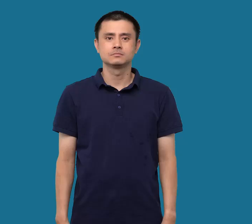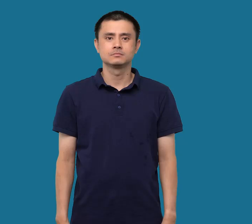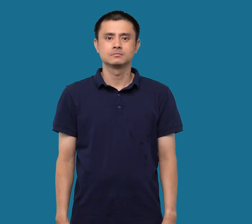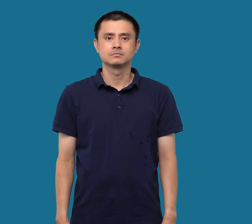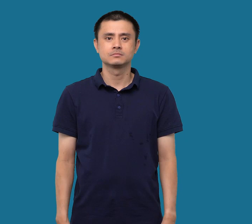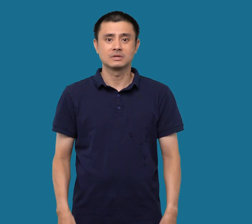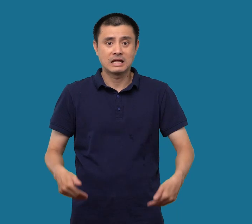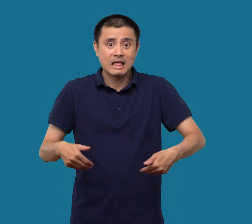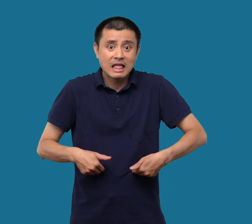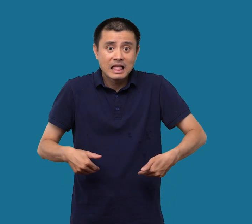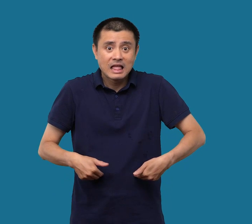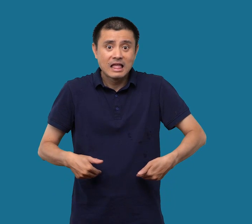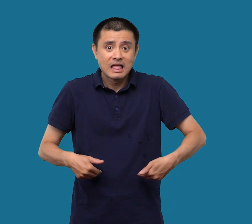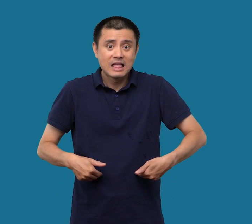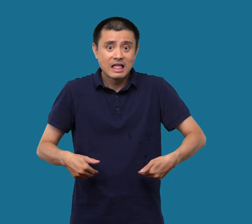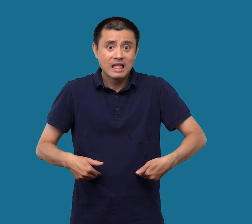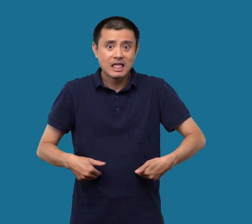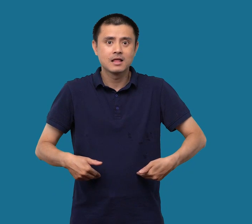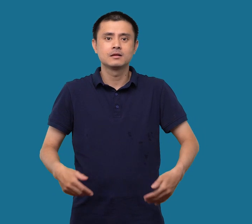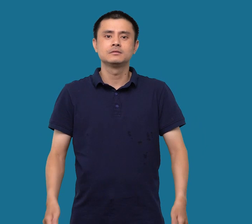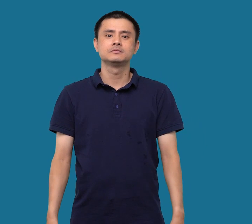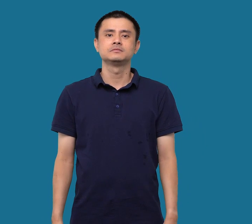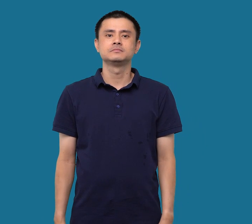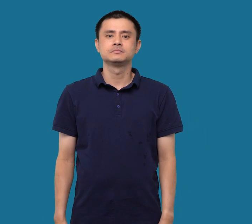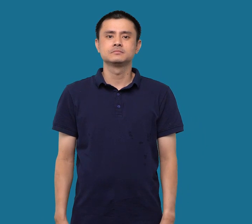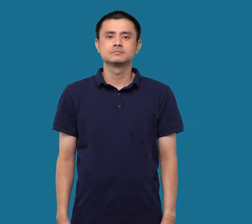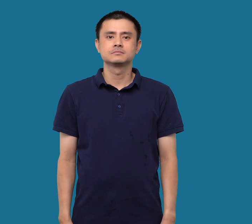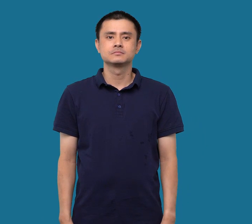hài hước